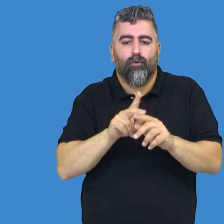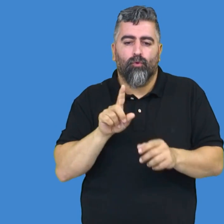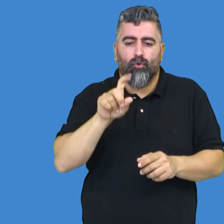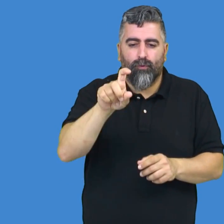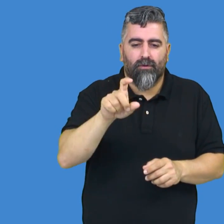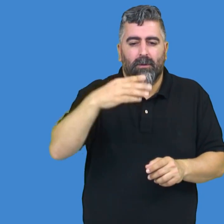cancer